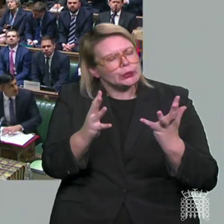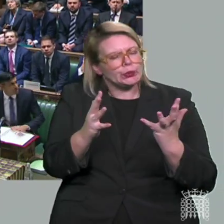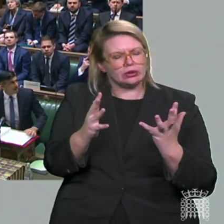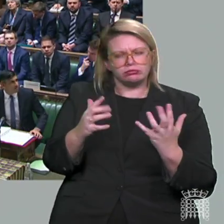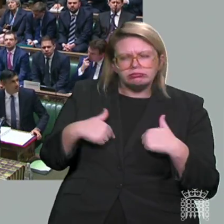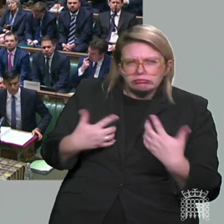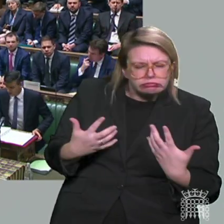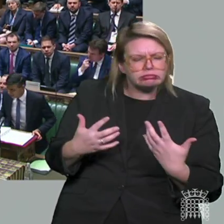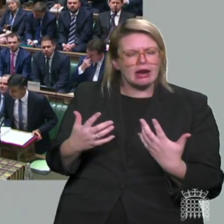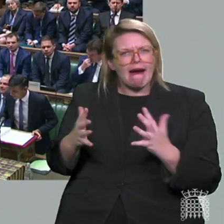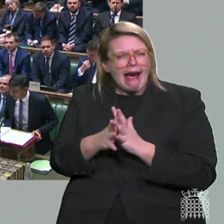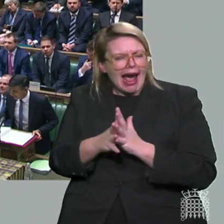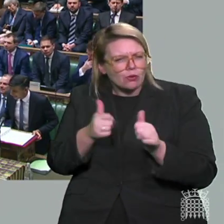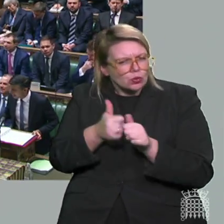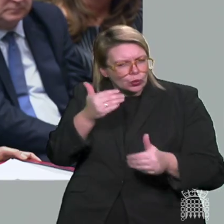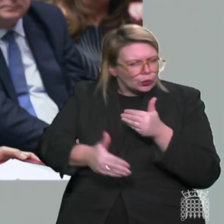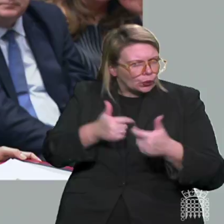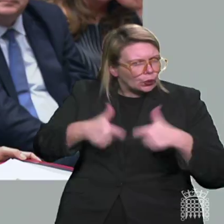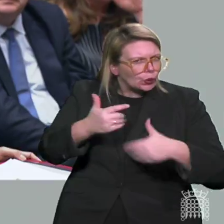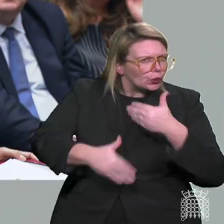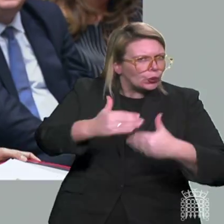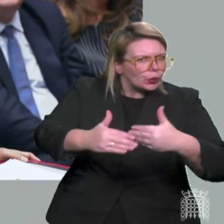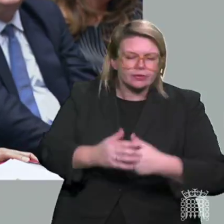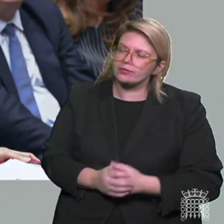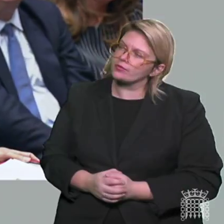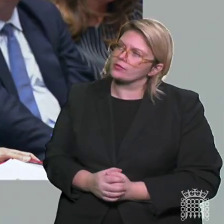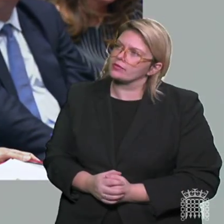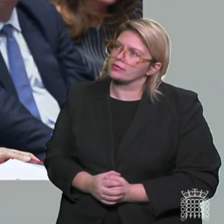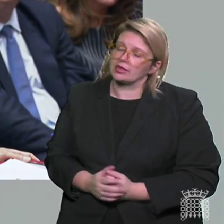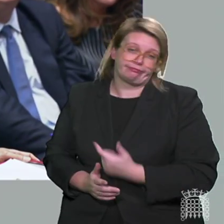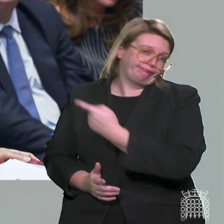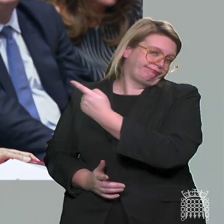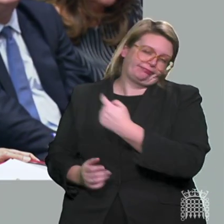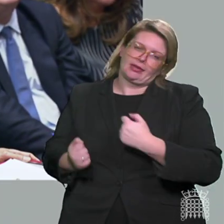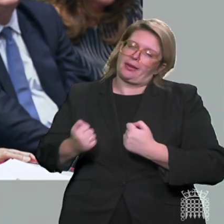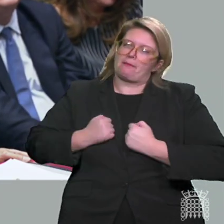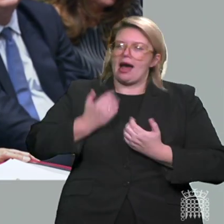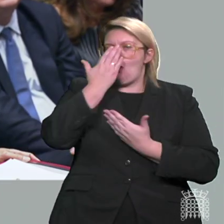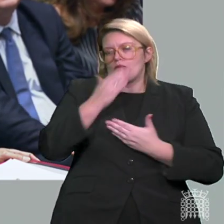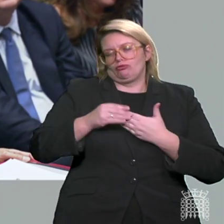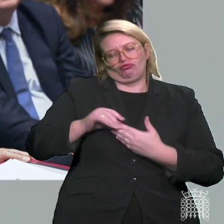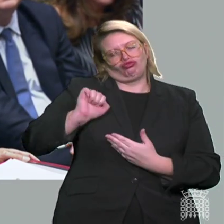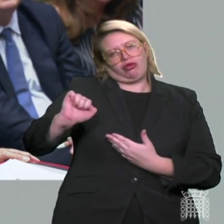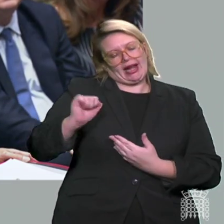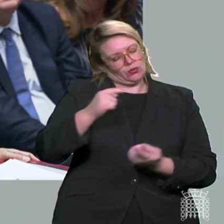Everyone should have the opportunity to succeed, and my honourable Friend is absolutely right that we all have a part to play.